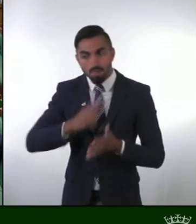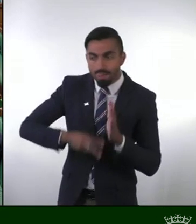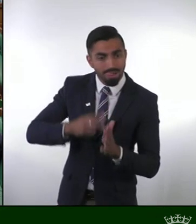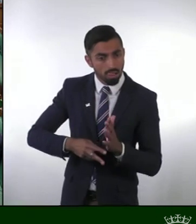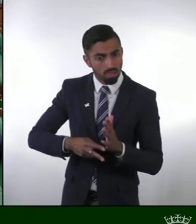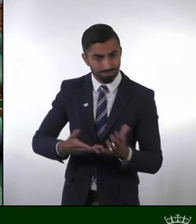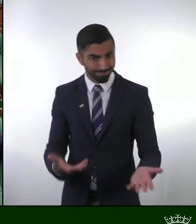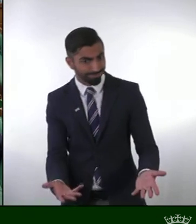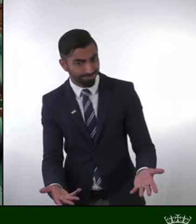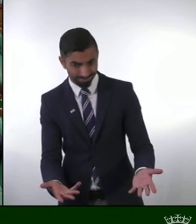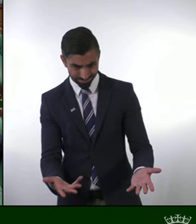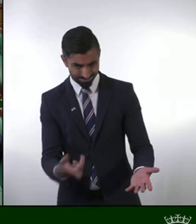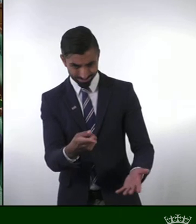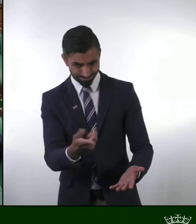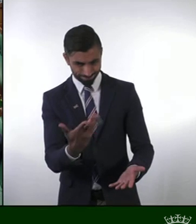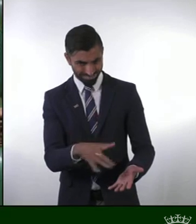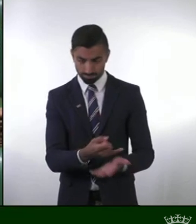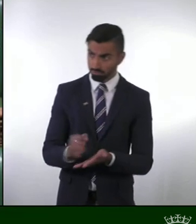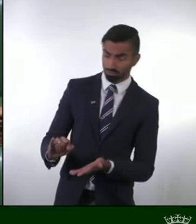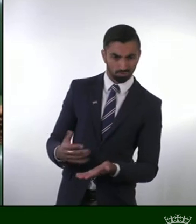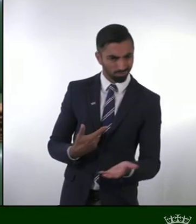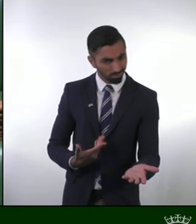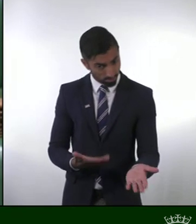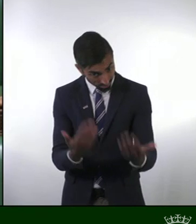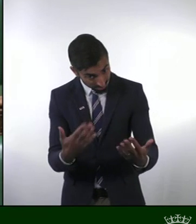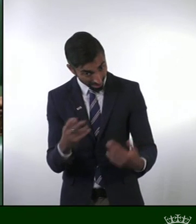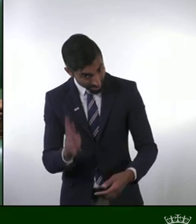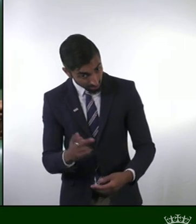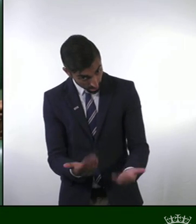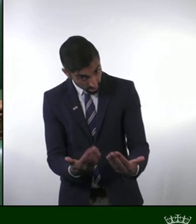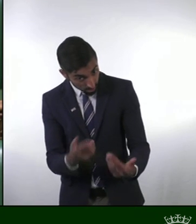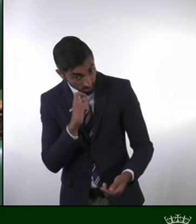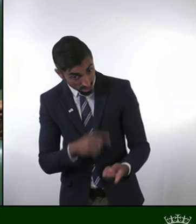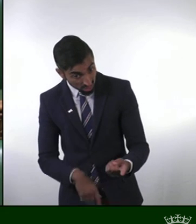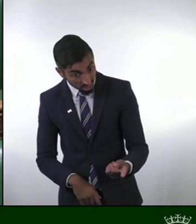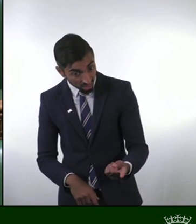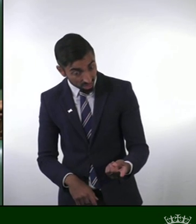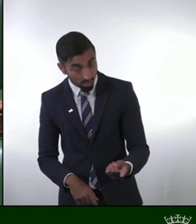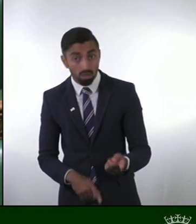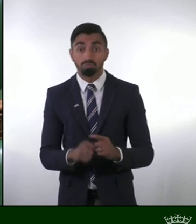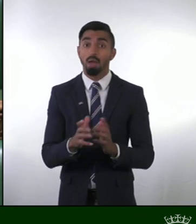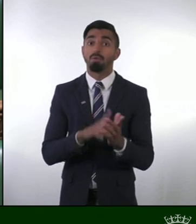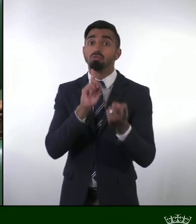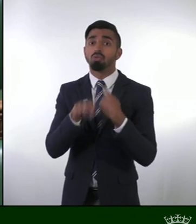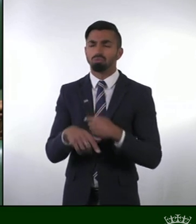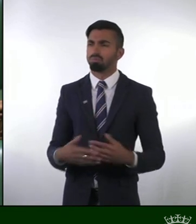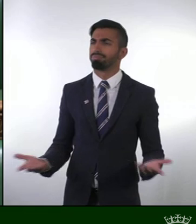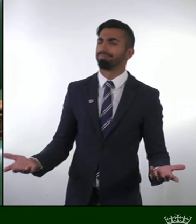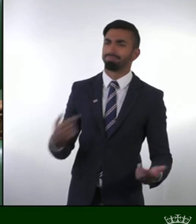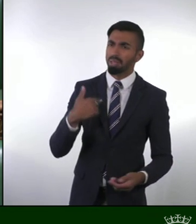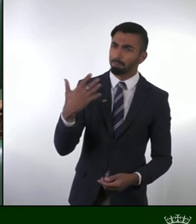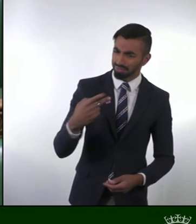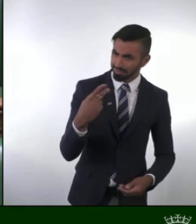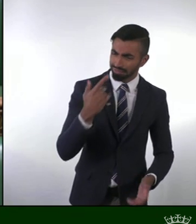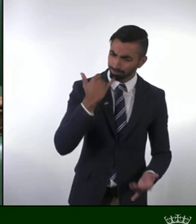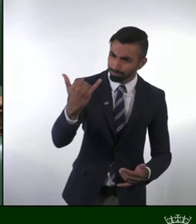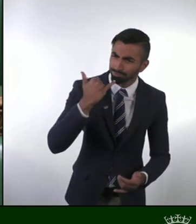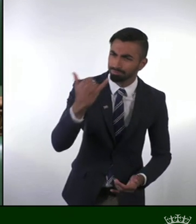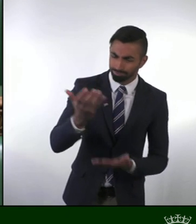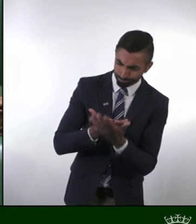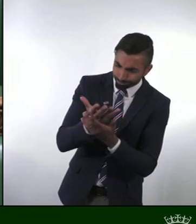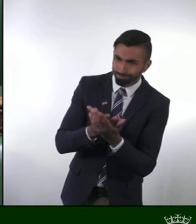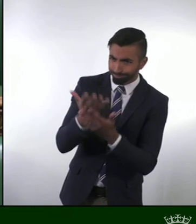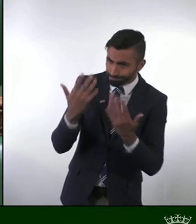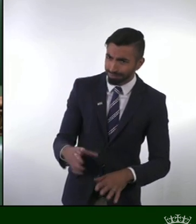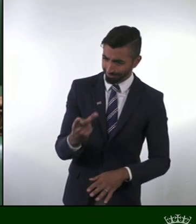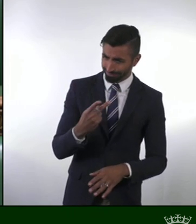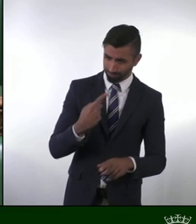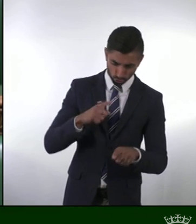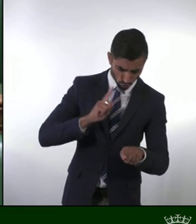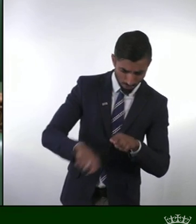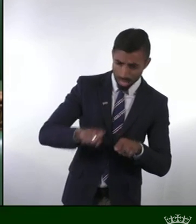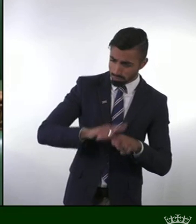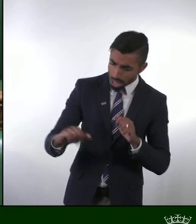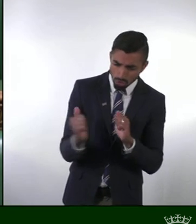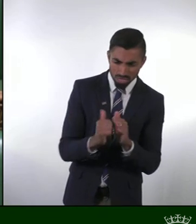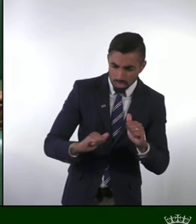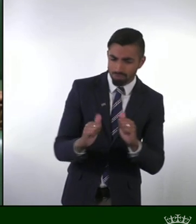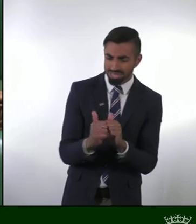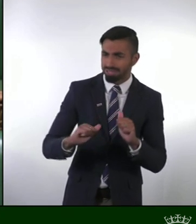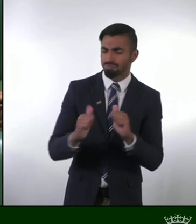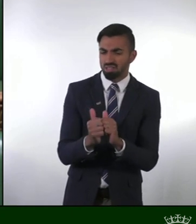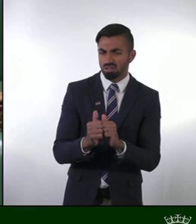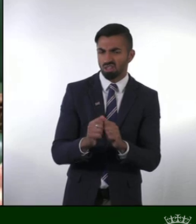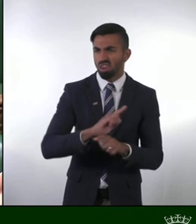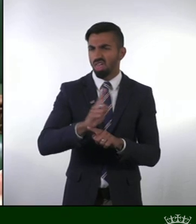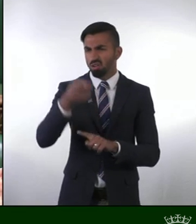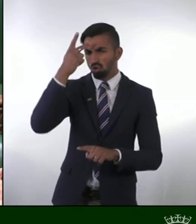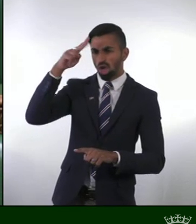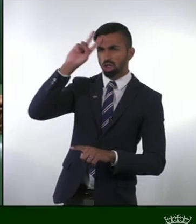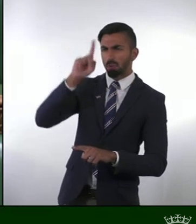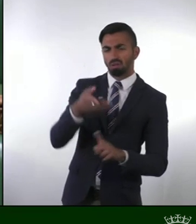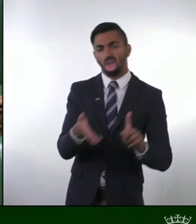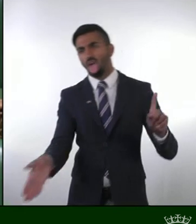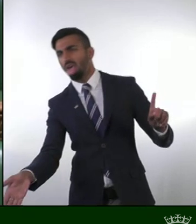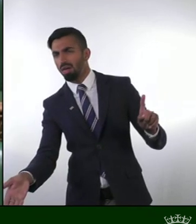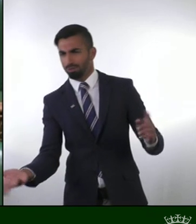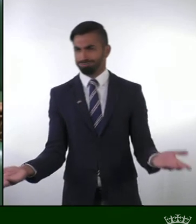As I told the House before, I have been in contact with the right honourable and learned Gentleman by a modern device called the telephone, on which we have tried to agree a way forward, which he then seemed to deviate from later on.